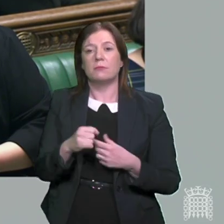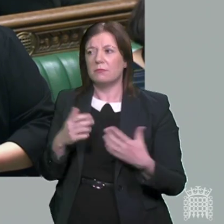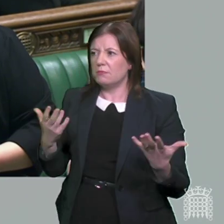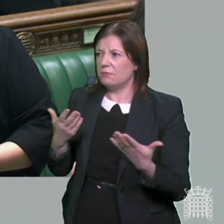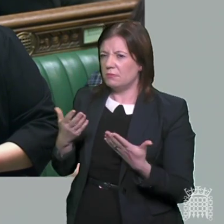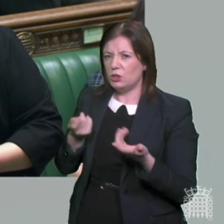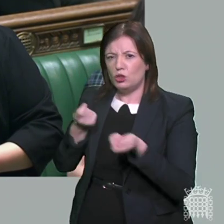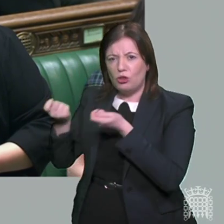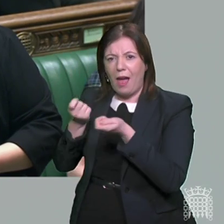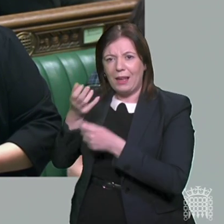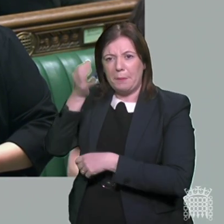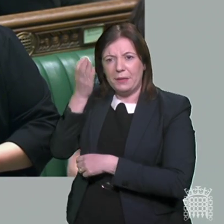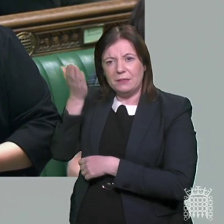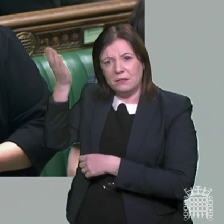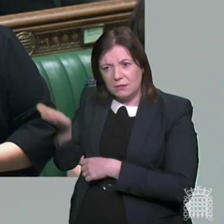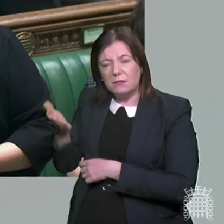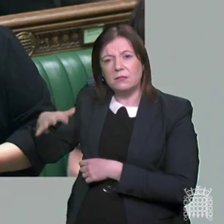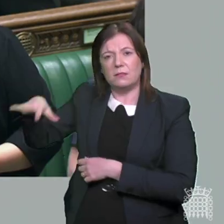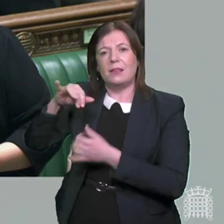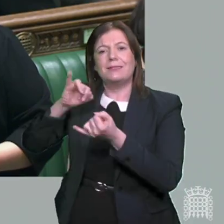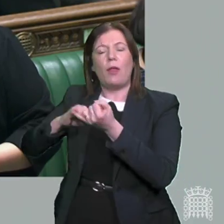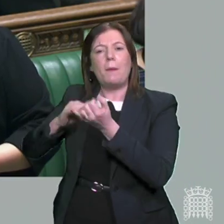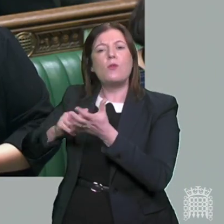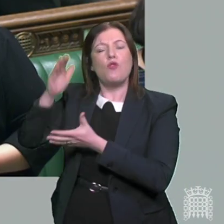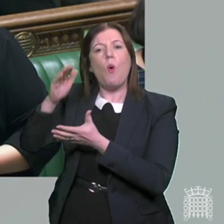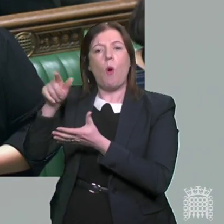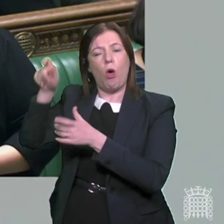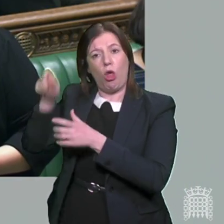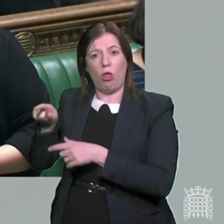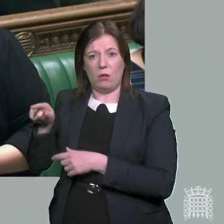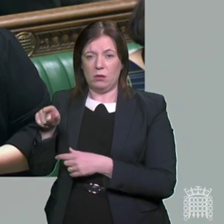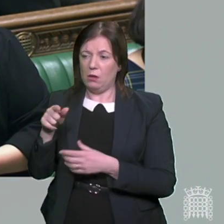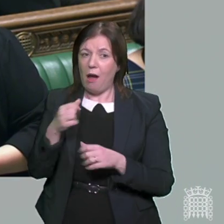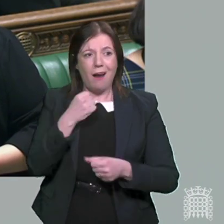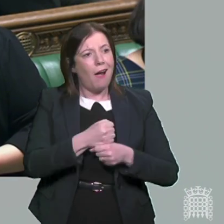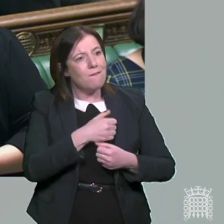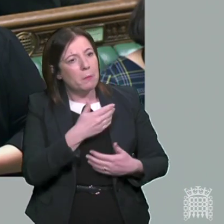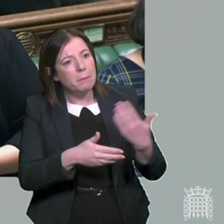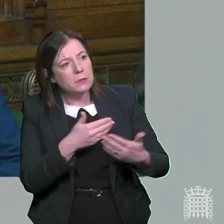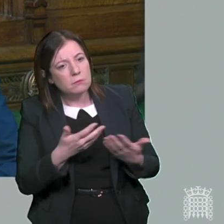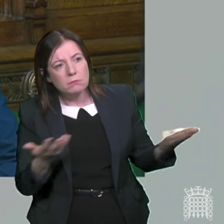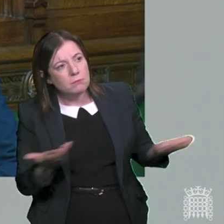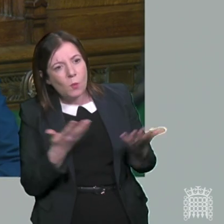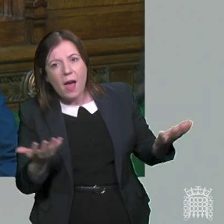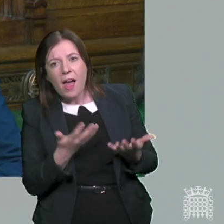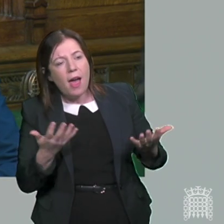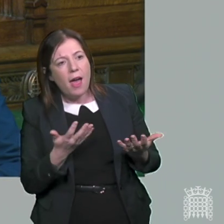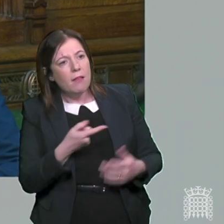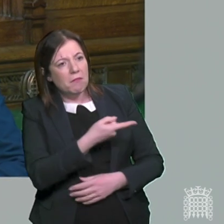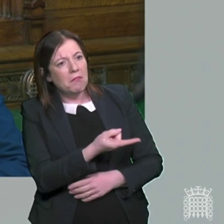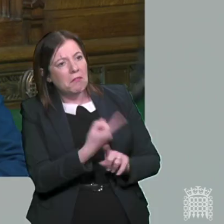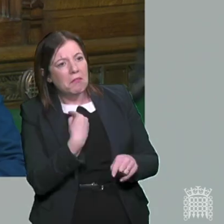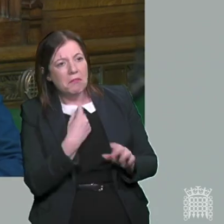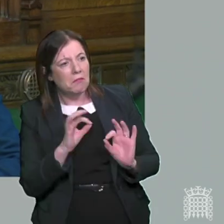The Chair of the Committee, the right honourable Member for Romsey and Southampton North, described the Government’s progress as “glacial” and their response as “complacent”.